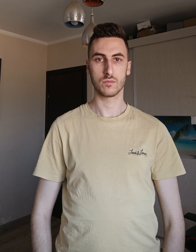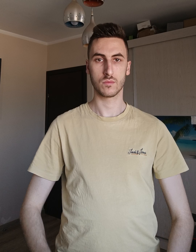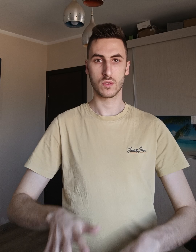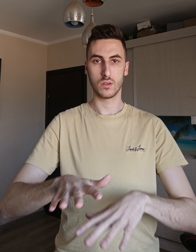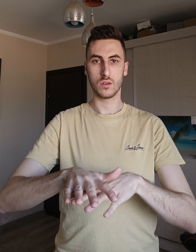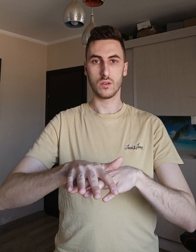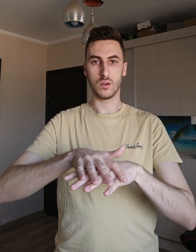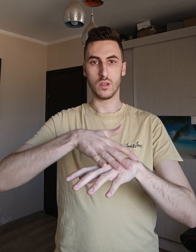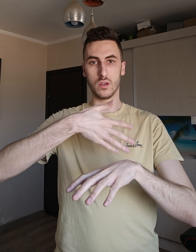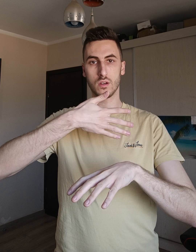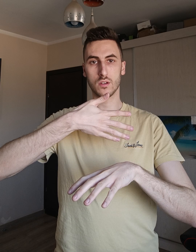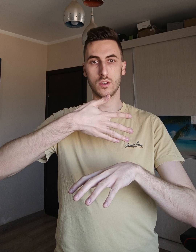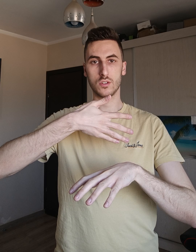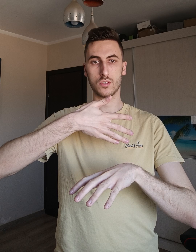להרגיש